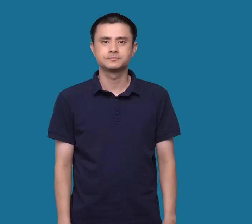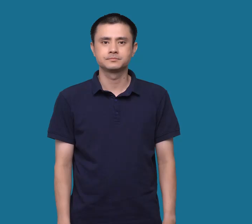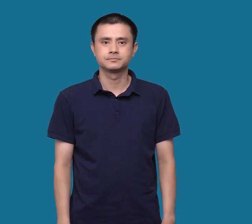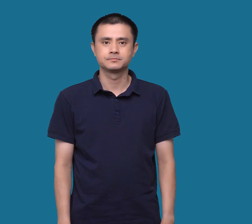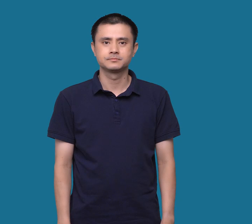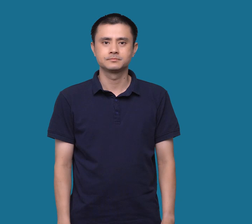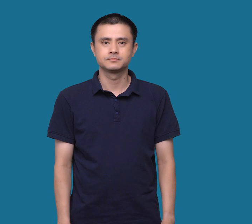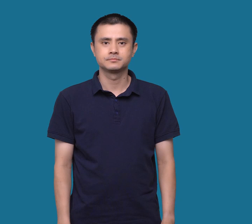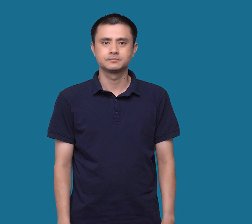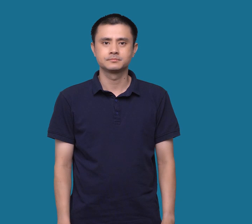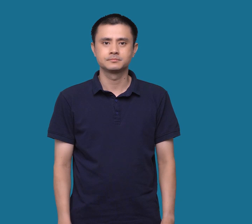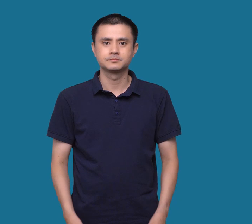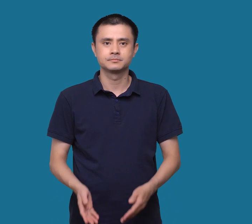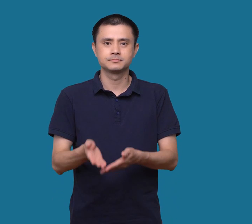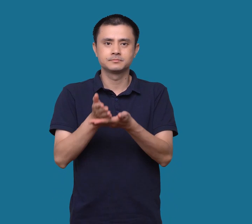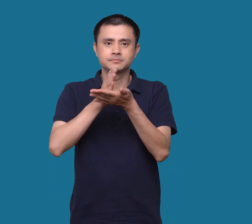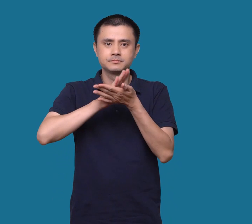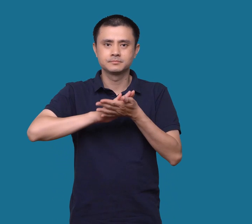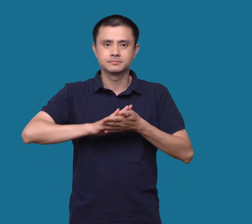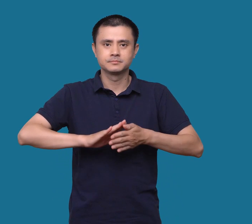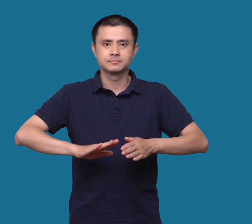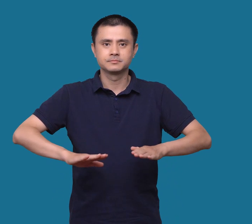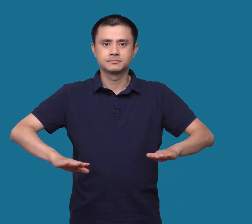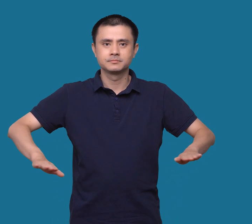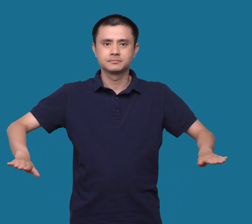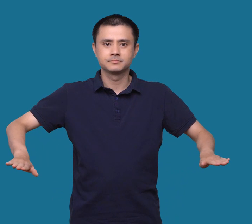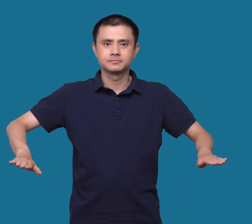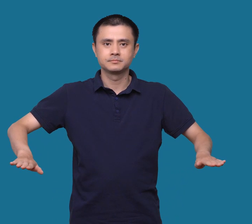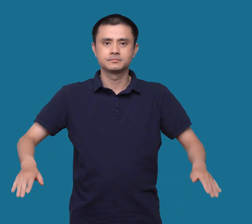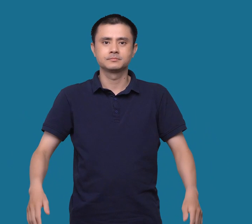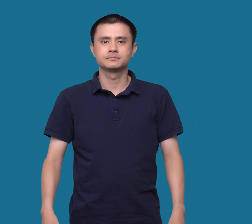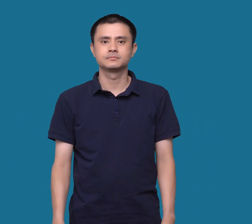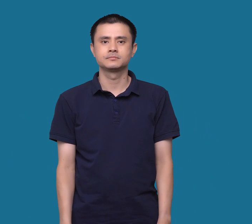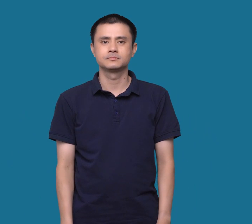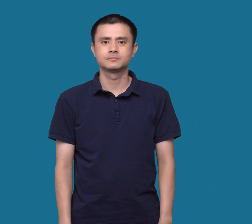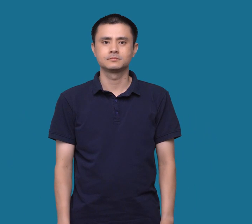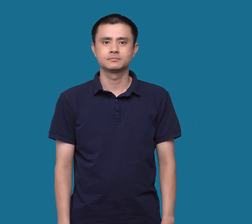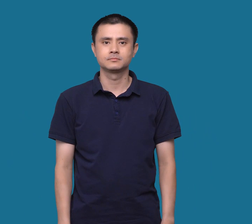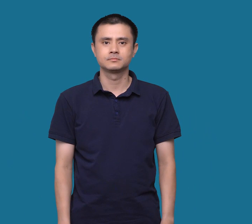bình an